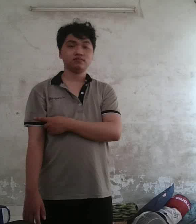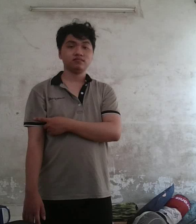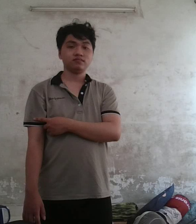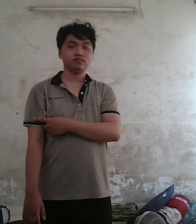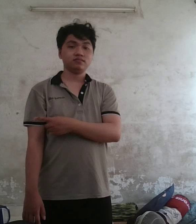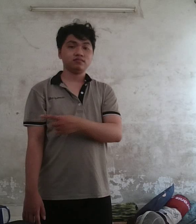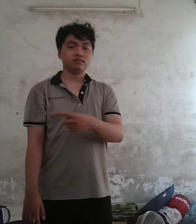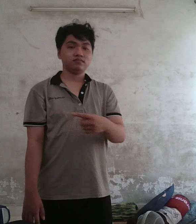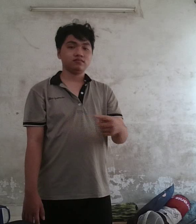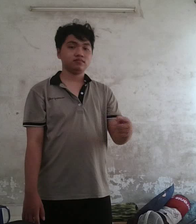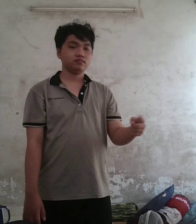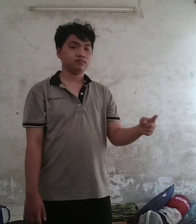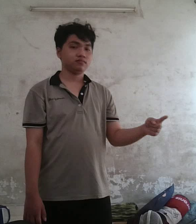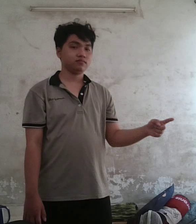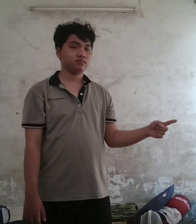cac ban